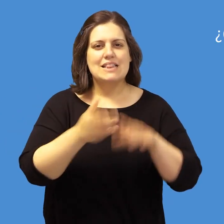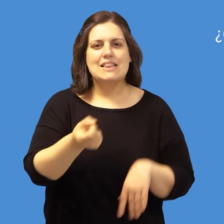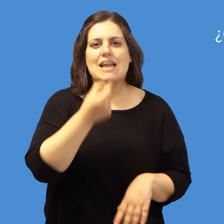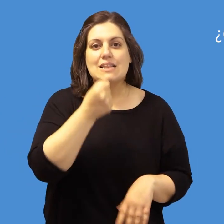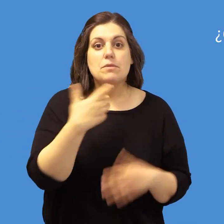droga